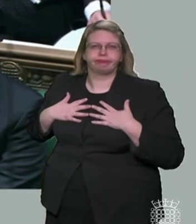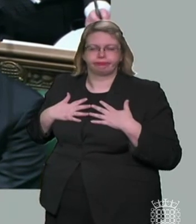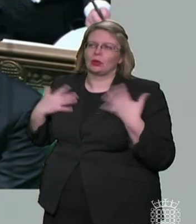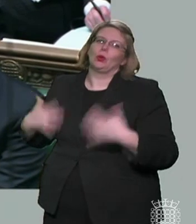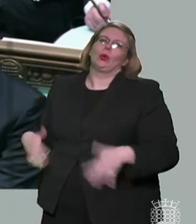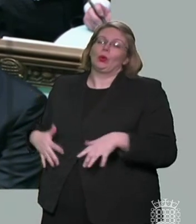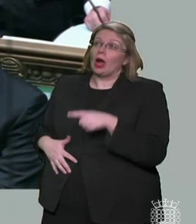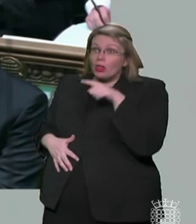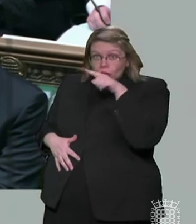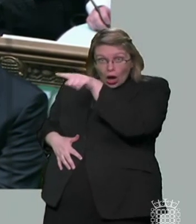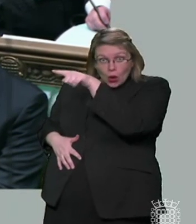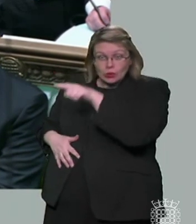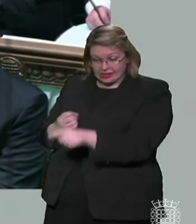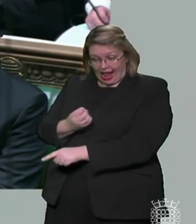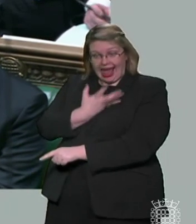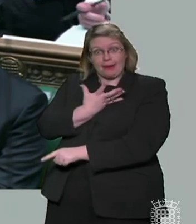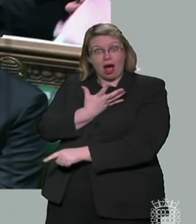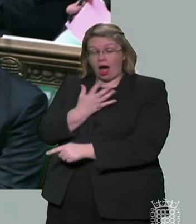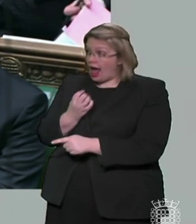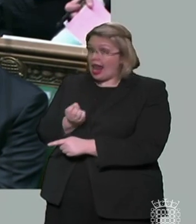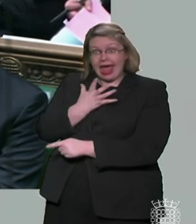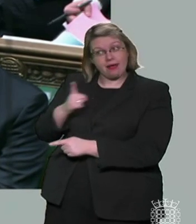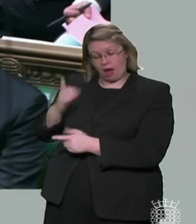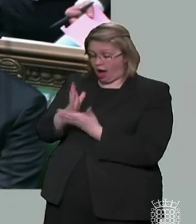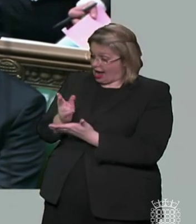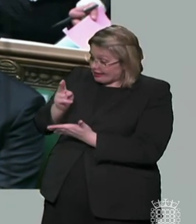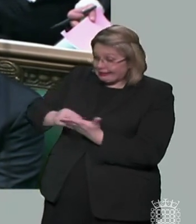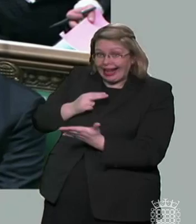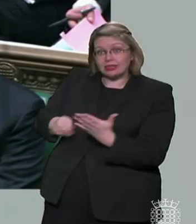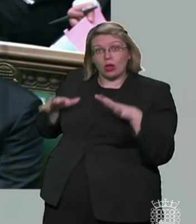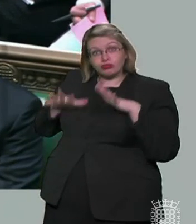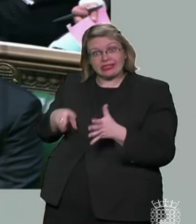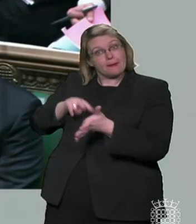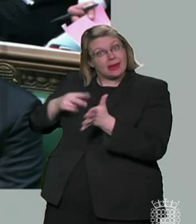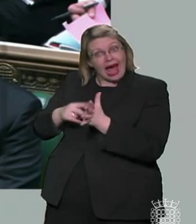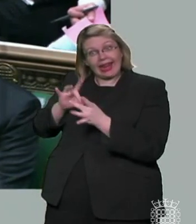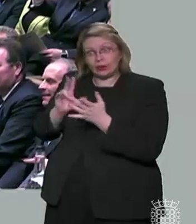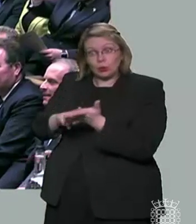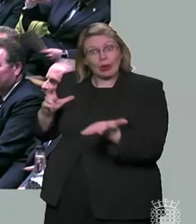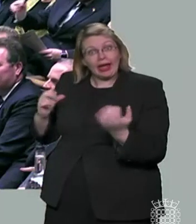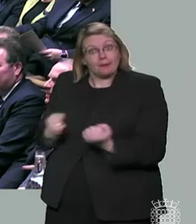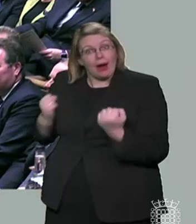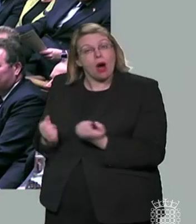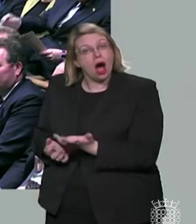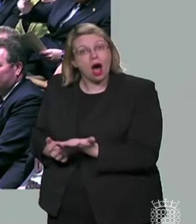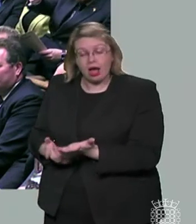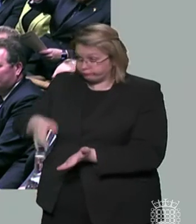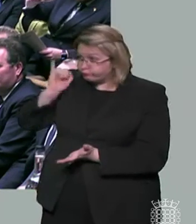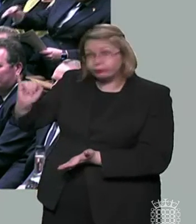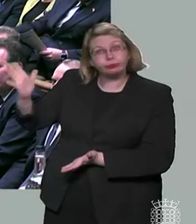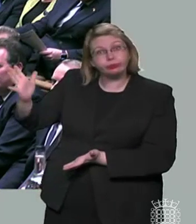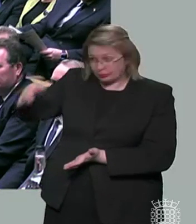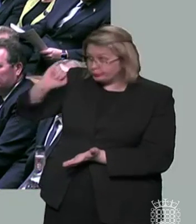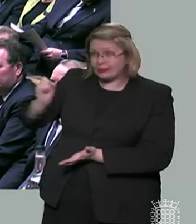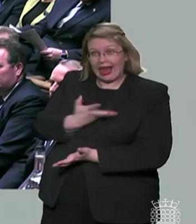Those were the people who cancelled our nuclear efforts during the time they were in power—they did completely the wrong thing.